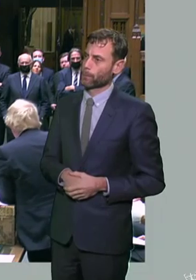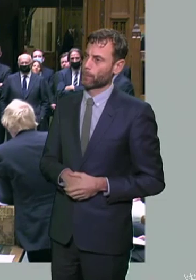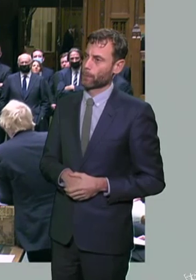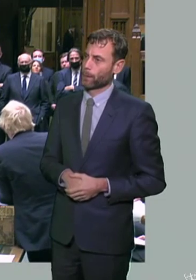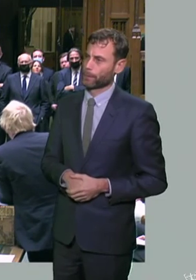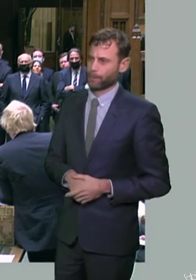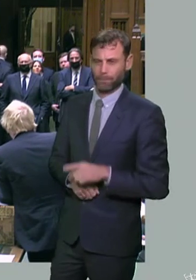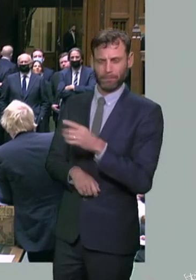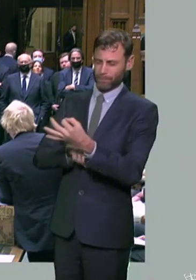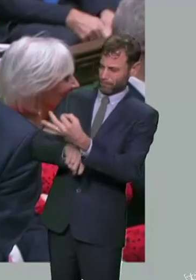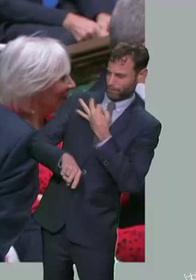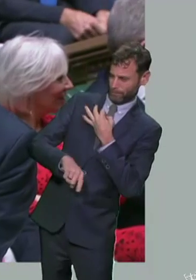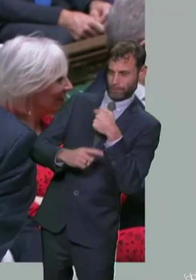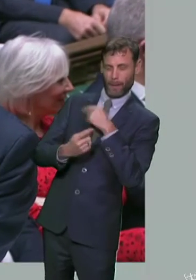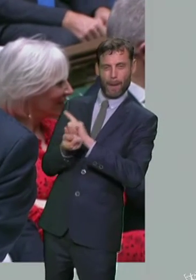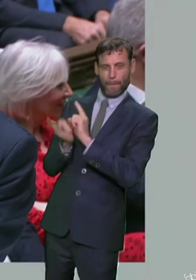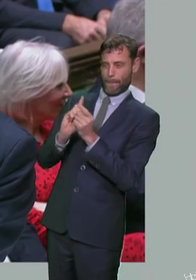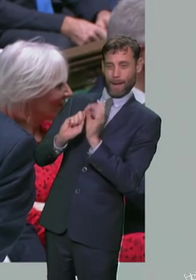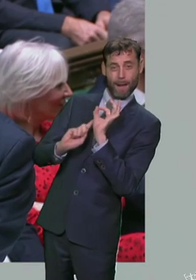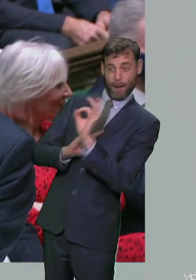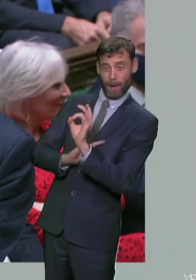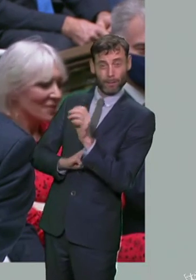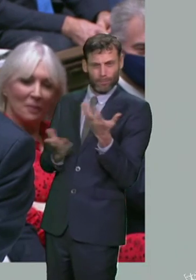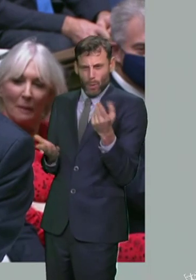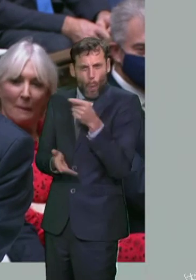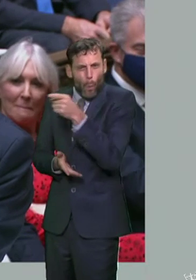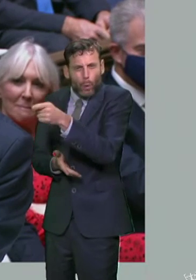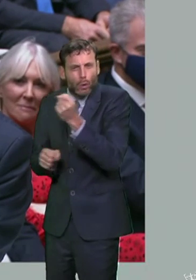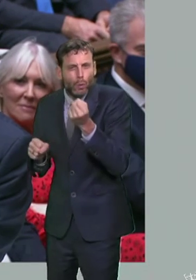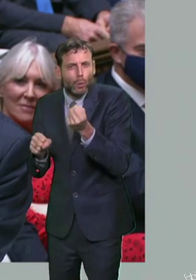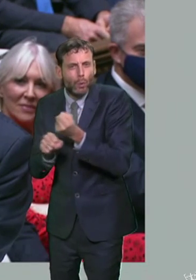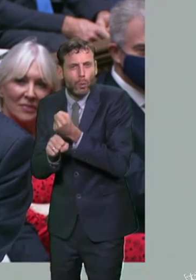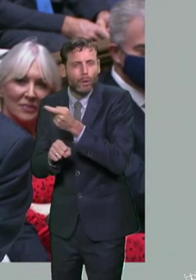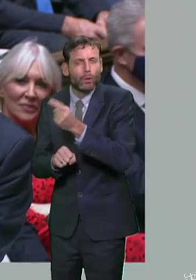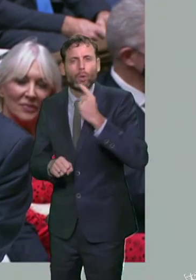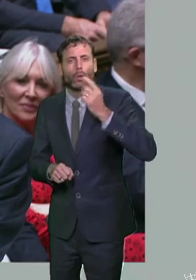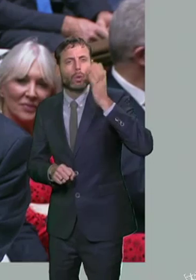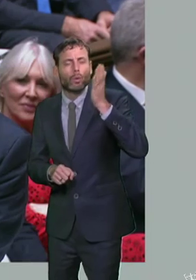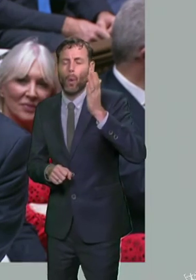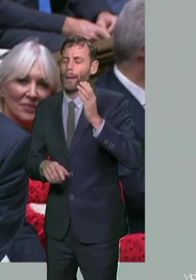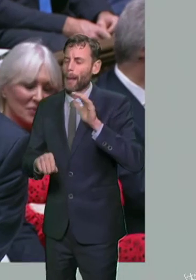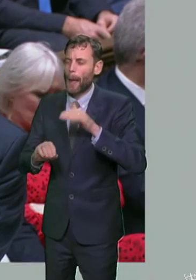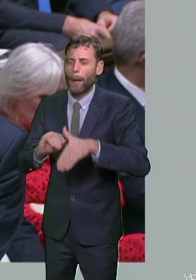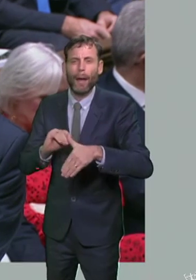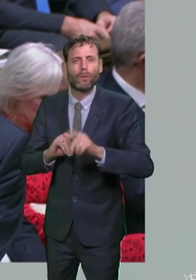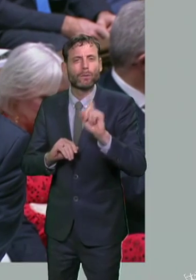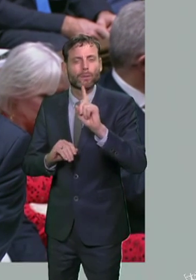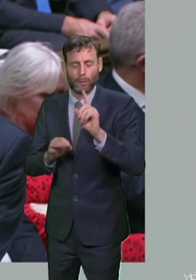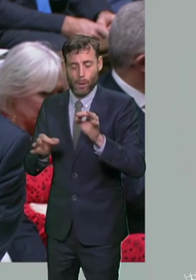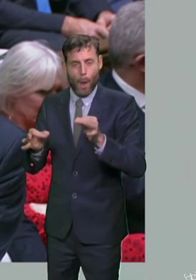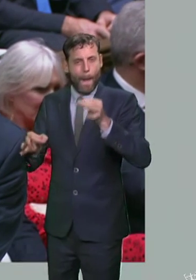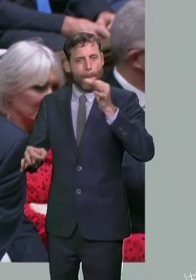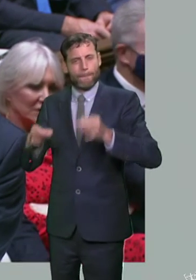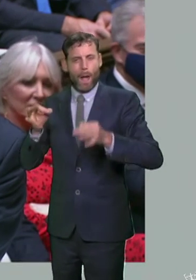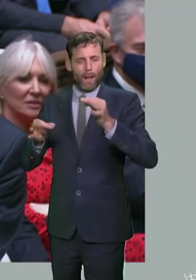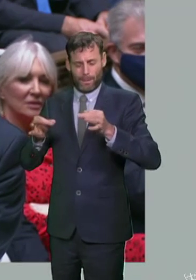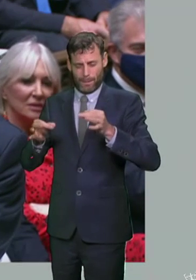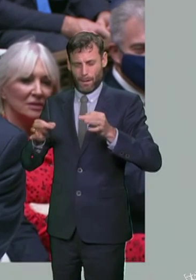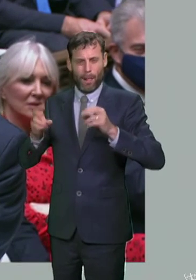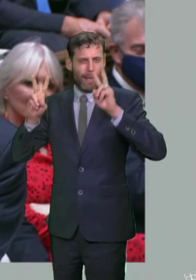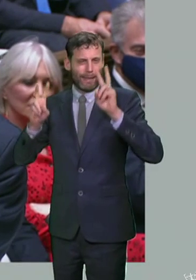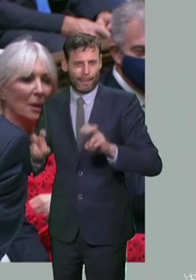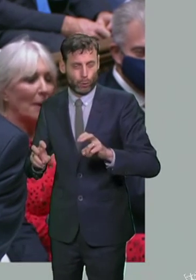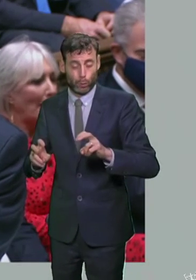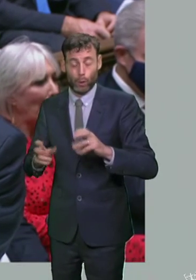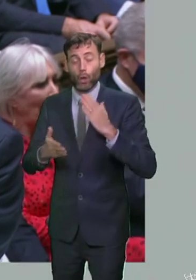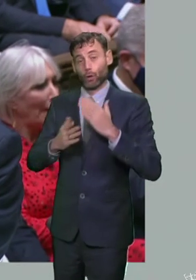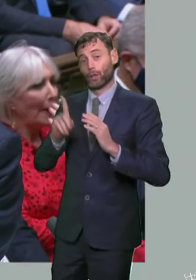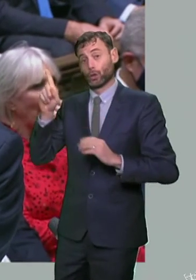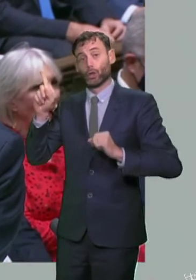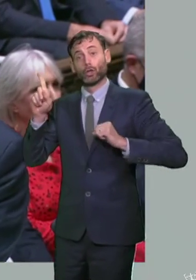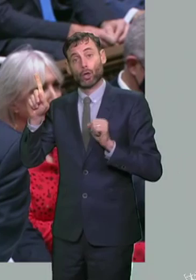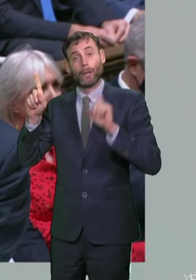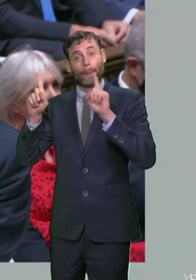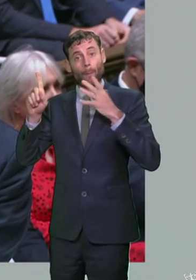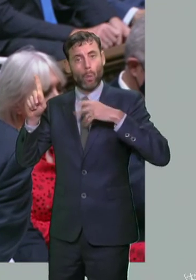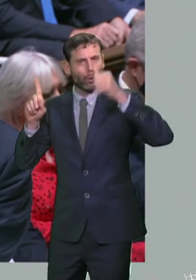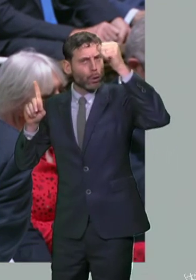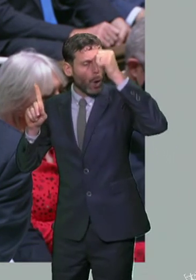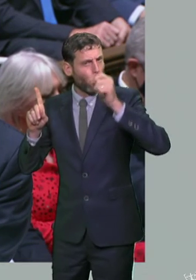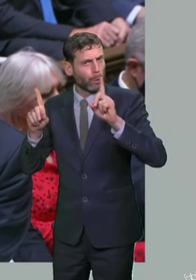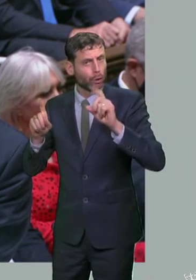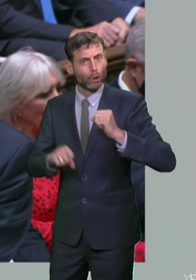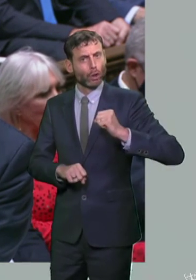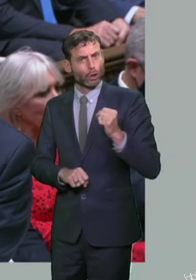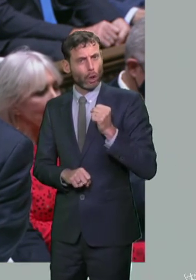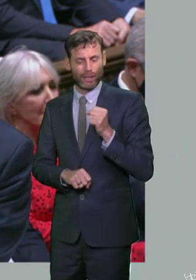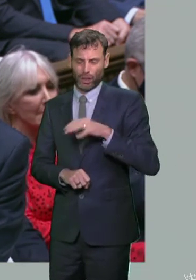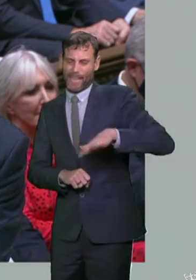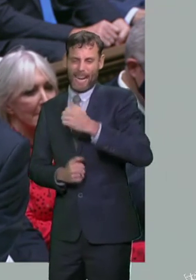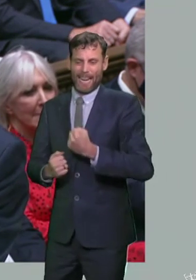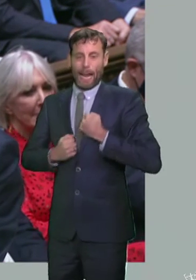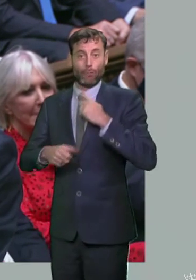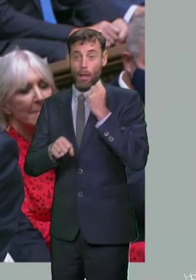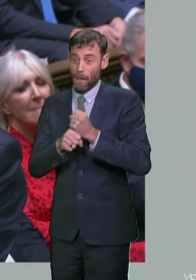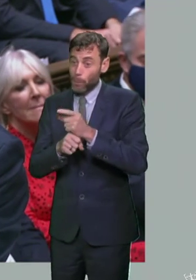I might ask the right honourable Gentleman what on earth he thinks he is doing, talking about party political issues when all that the people of Scotland want to hear is what on earth the Scottish national Government are doing.